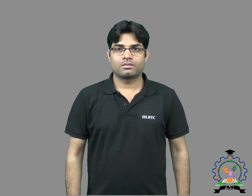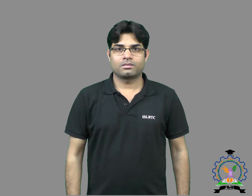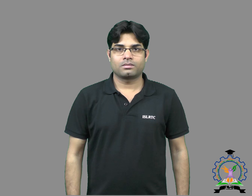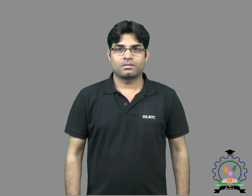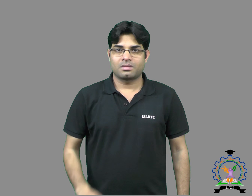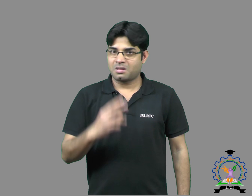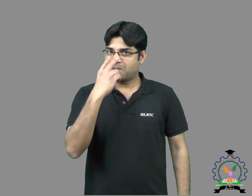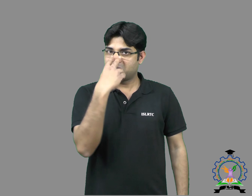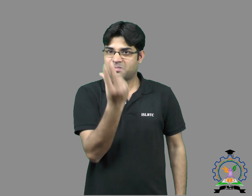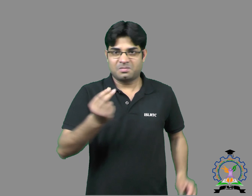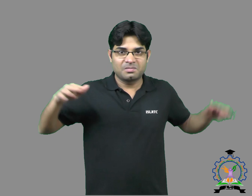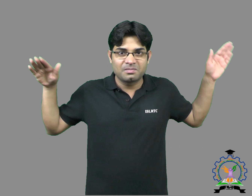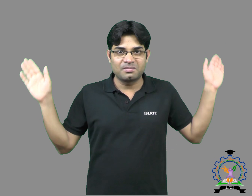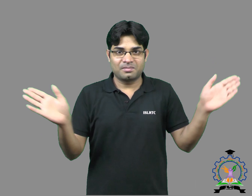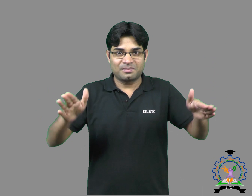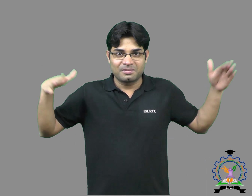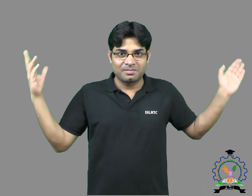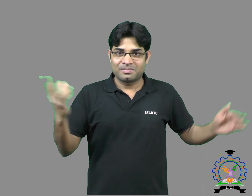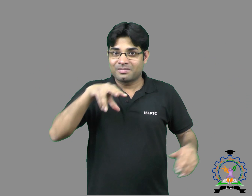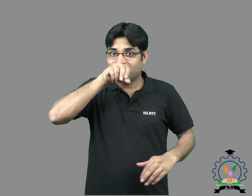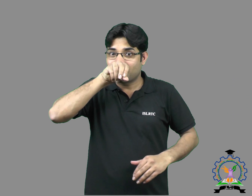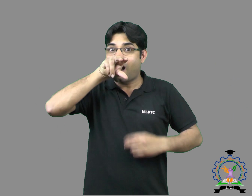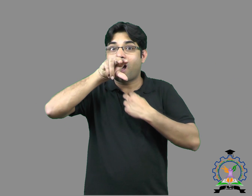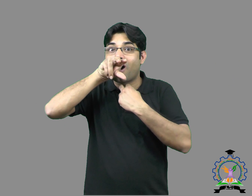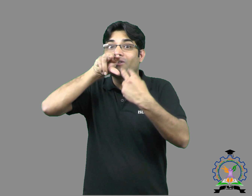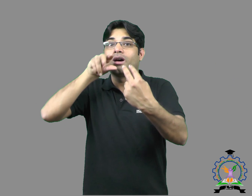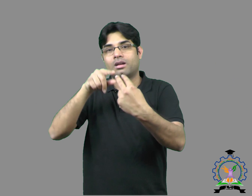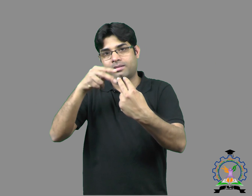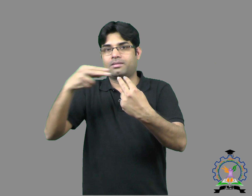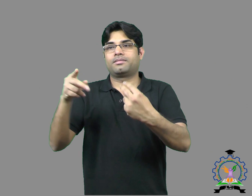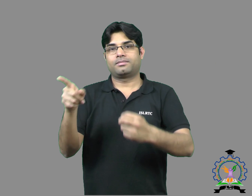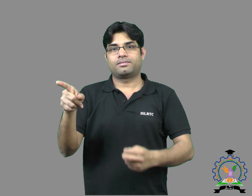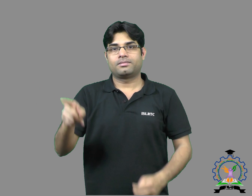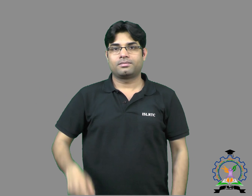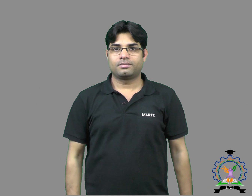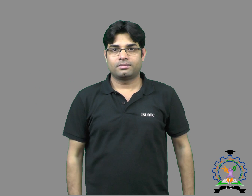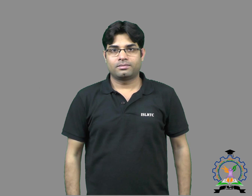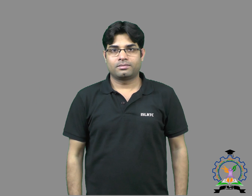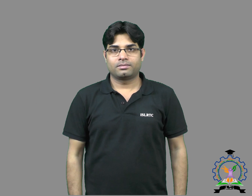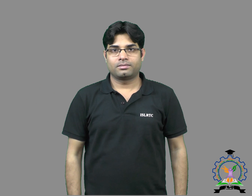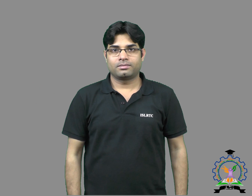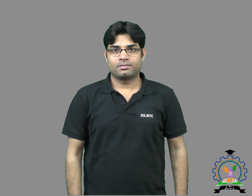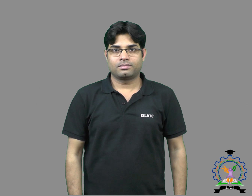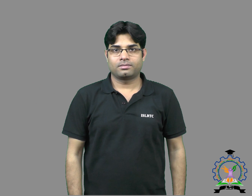Screech (Eagle)